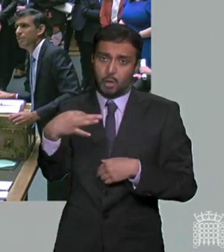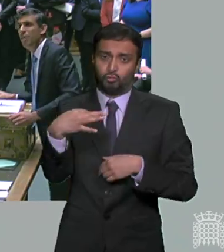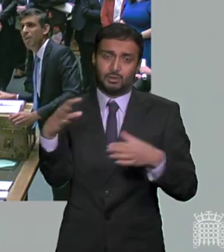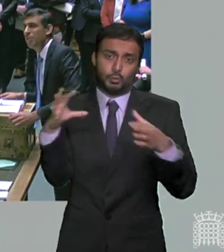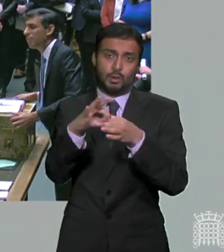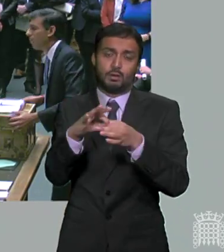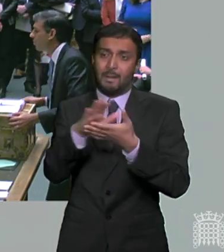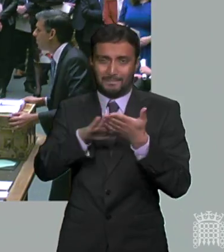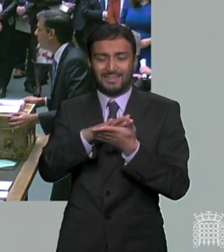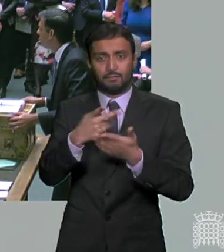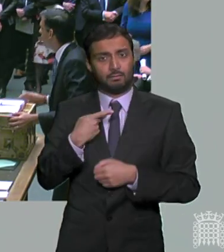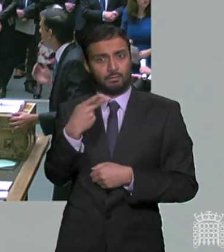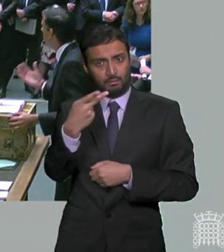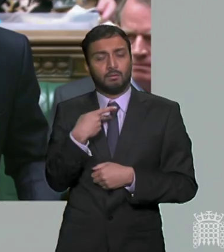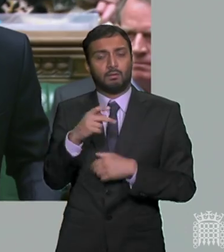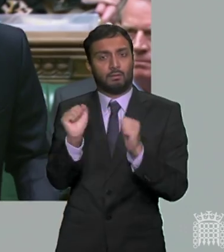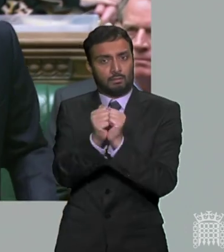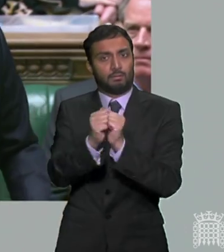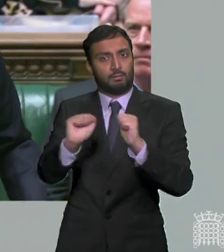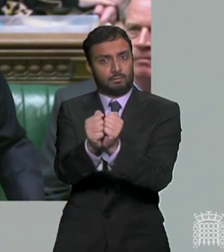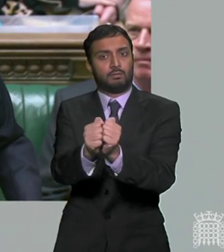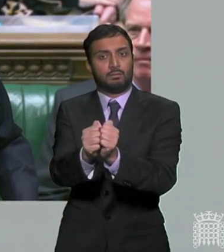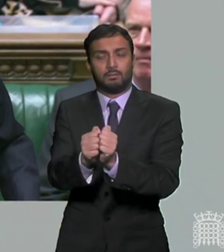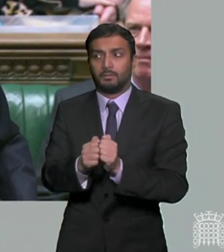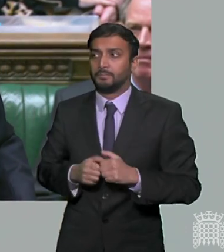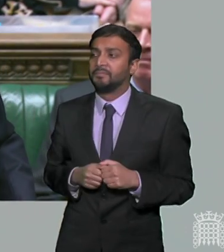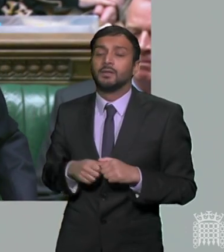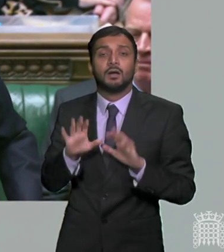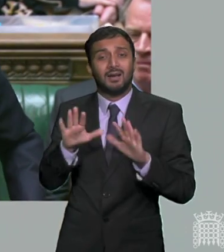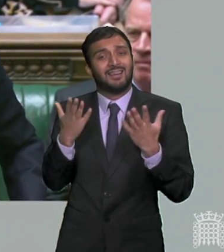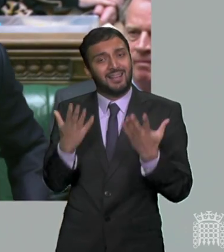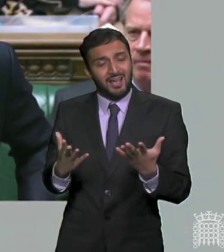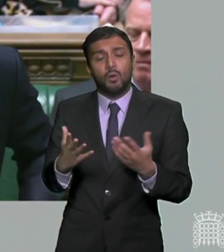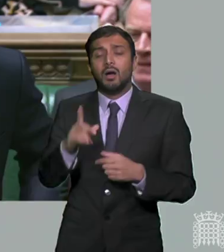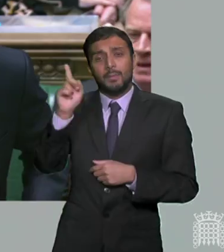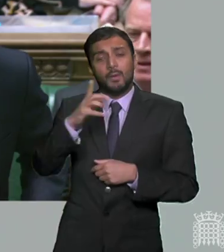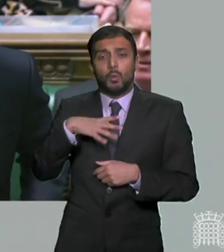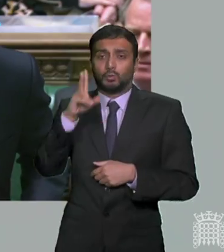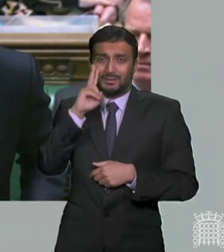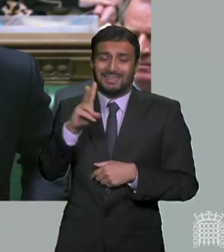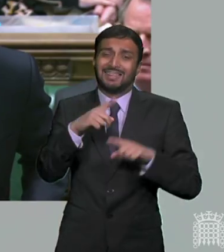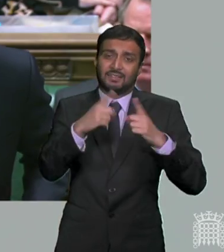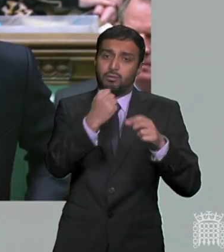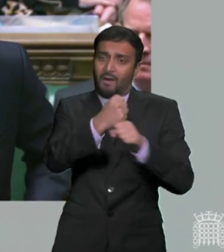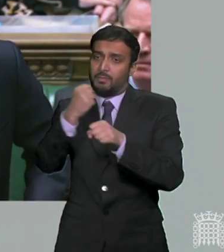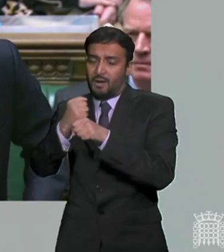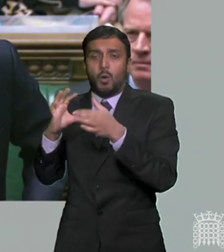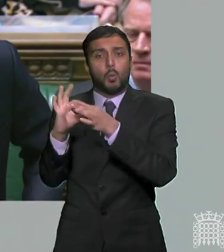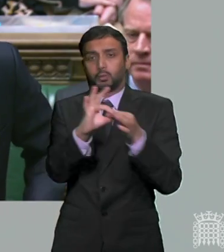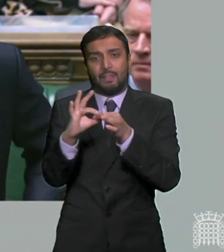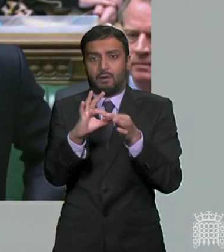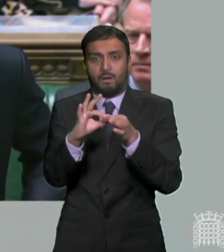At a time such as this, the Scottish people want to see their Governments working together on the things that matter to them.